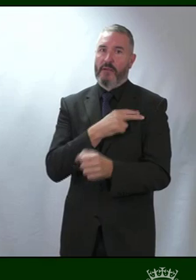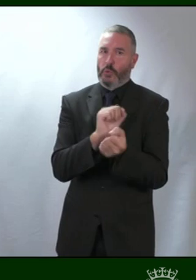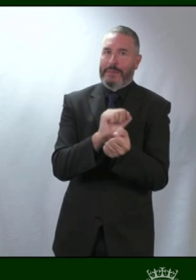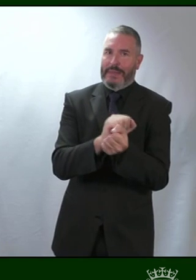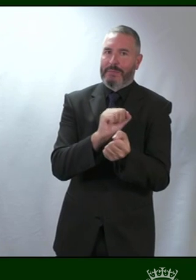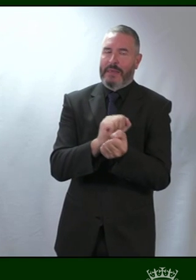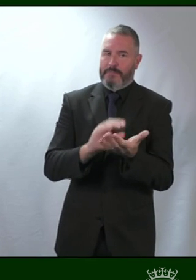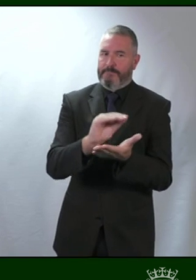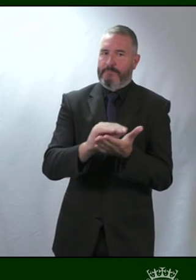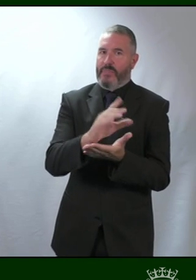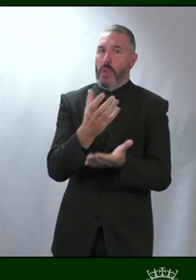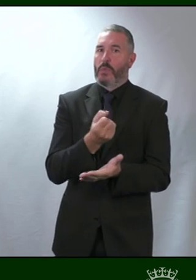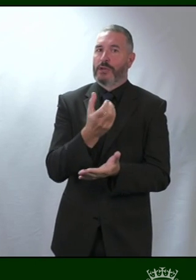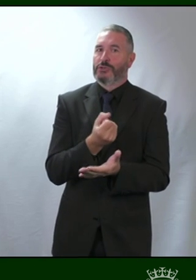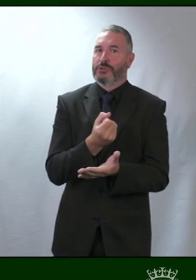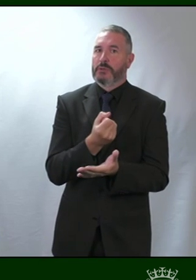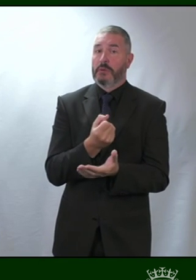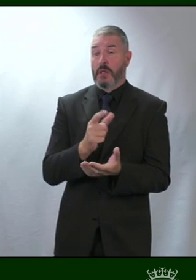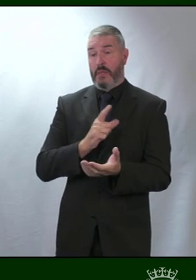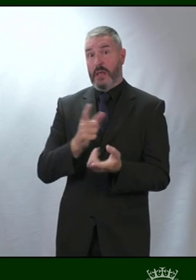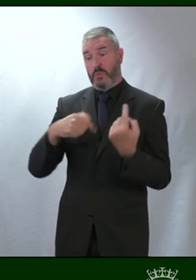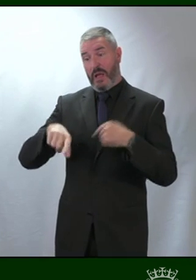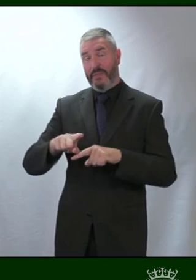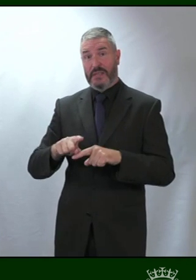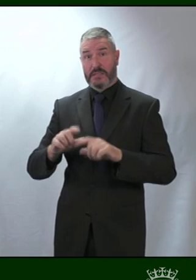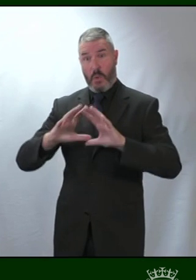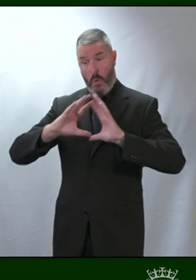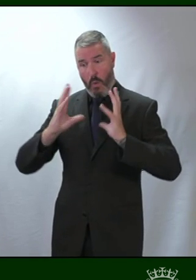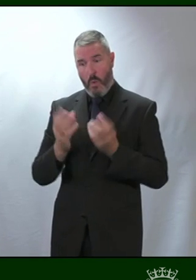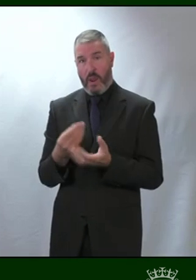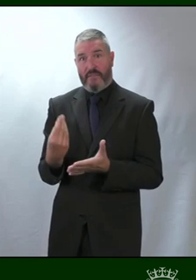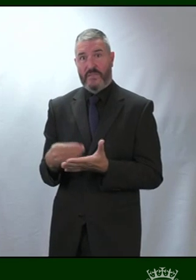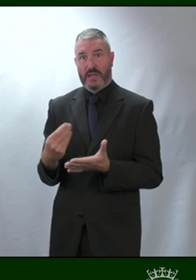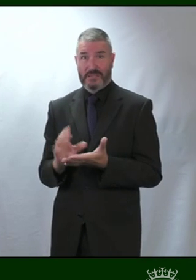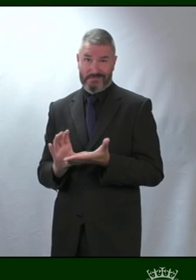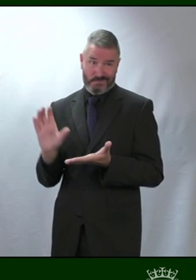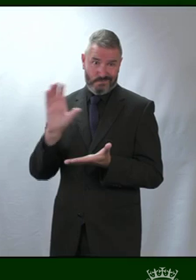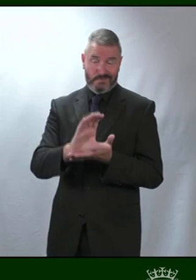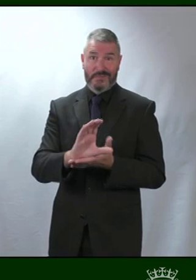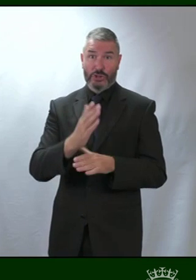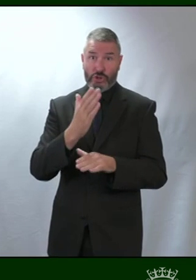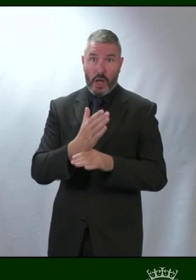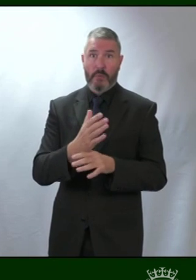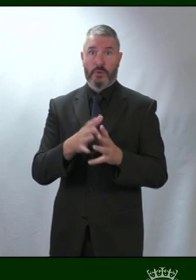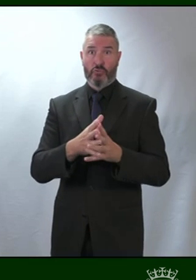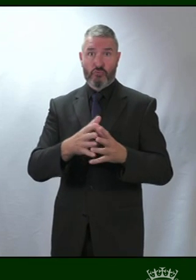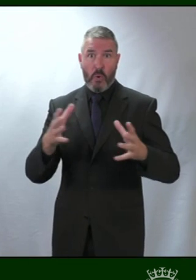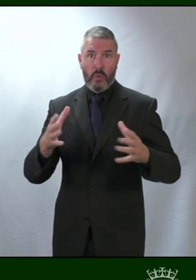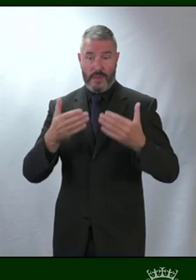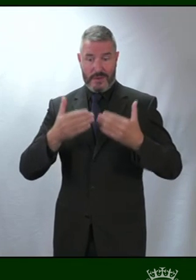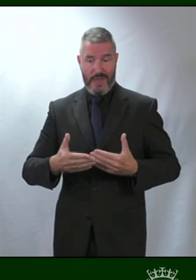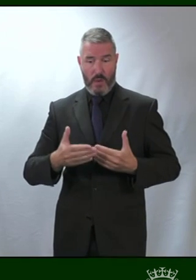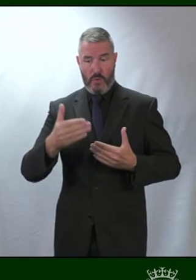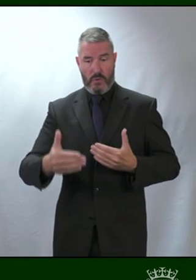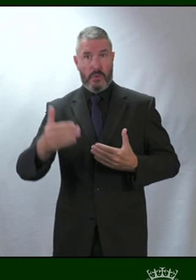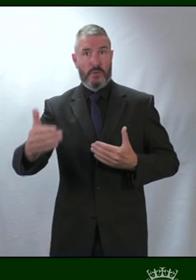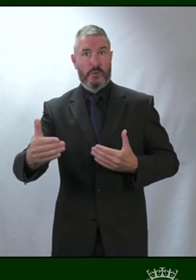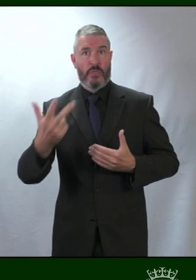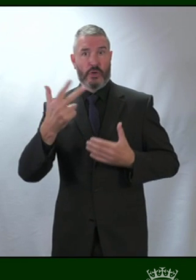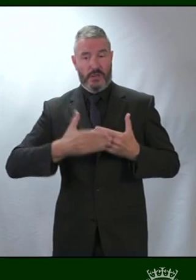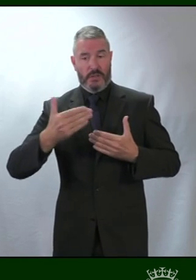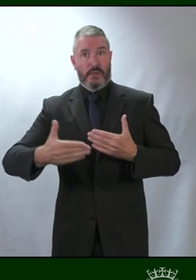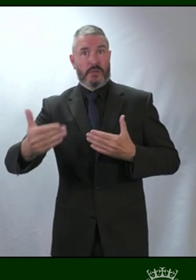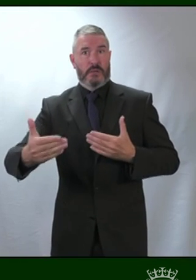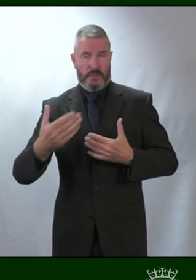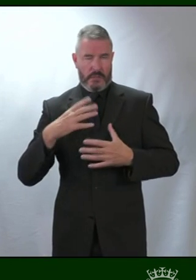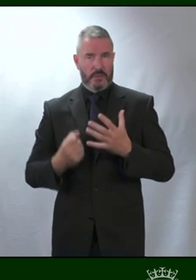That is also why we are looking at a massive package of investment in jobs and growth in the short, medium and long term.